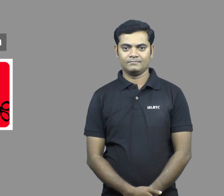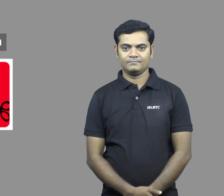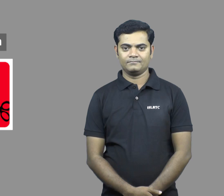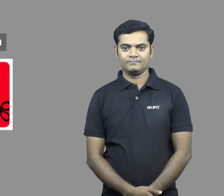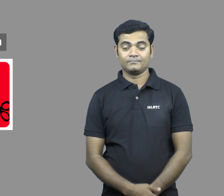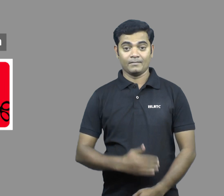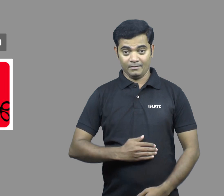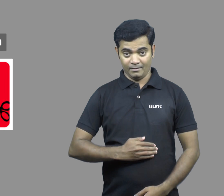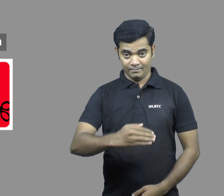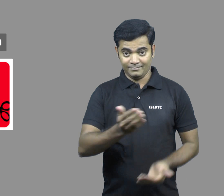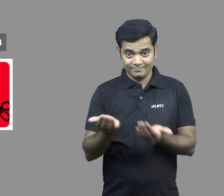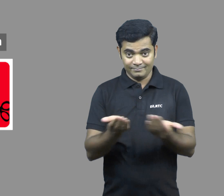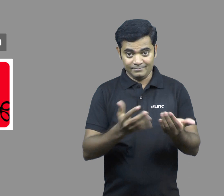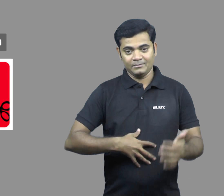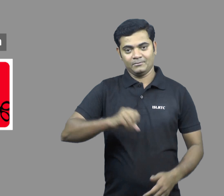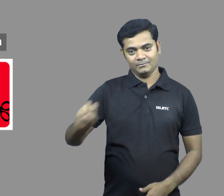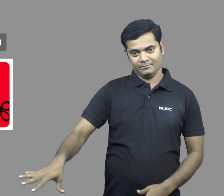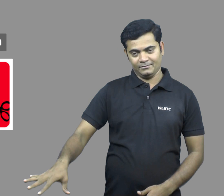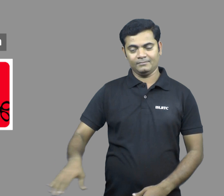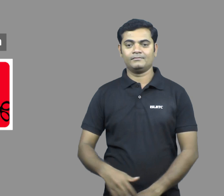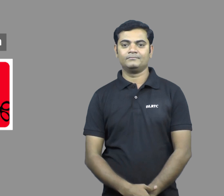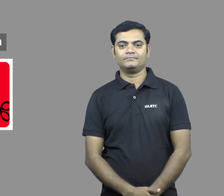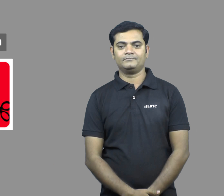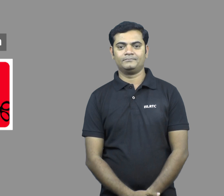Abortion